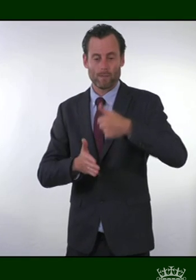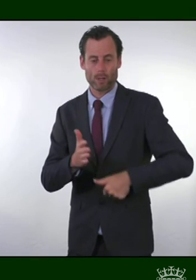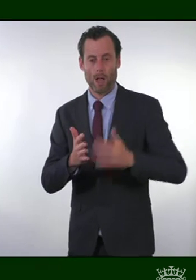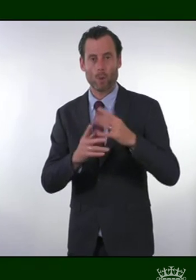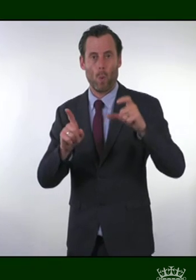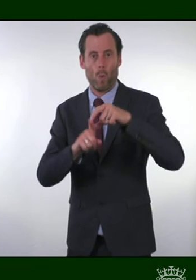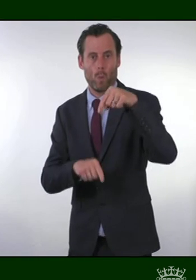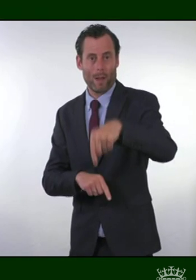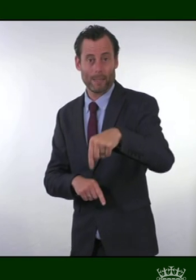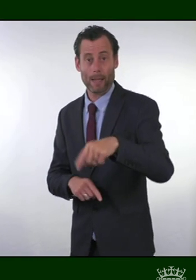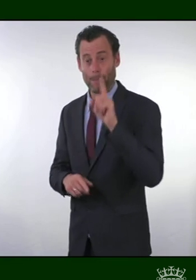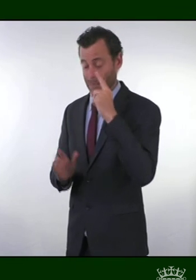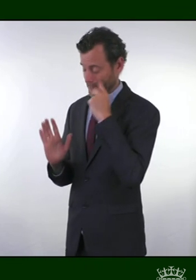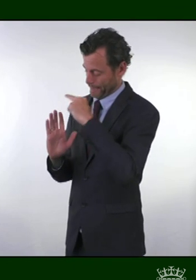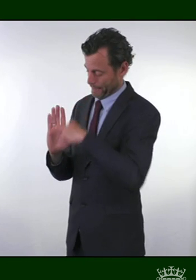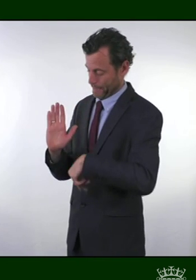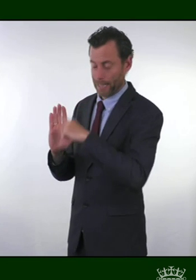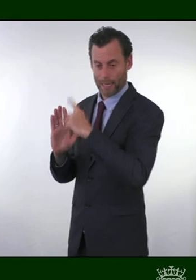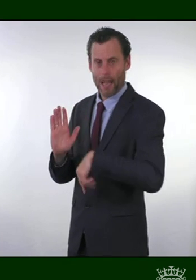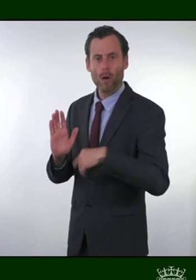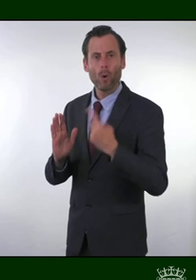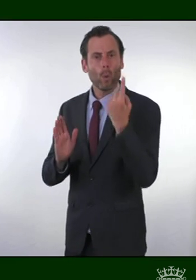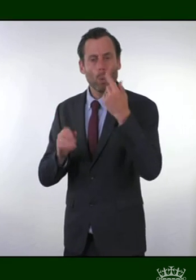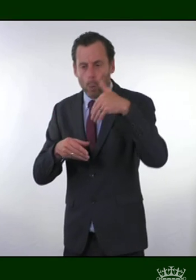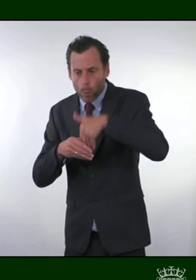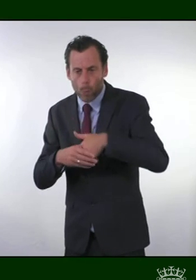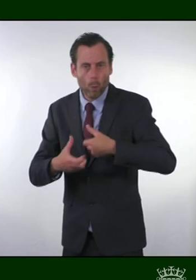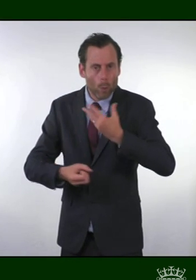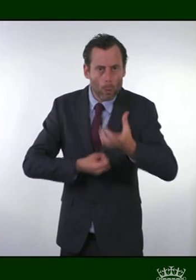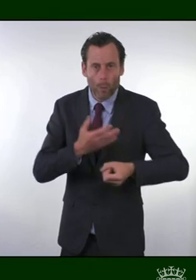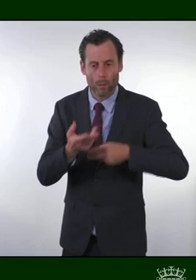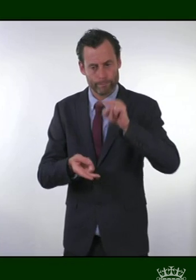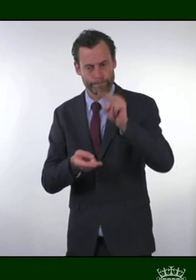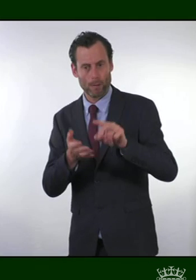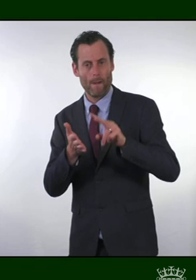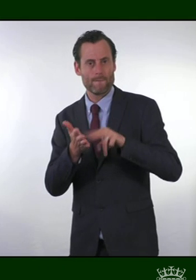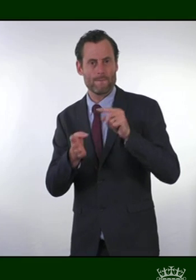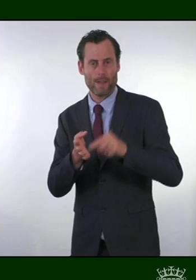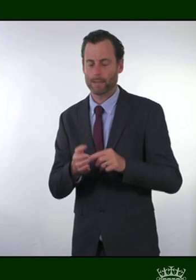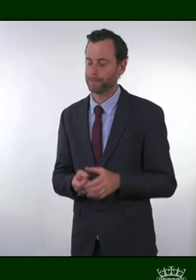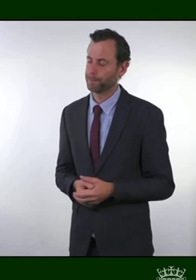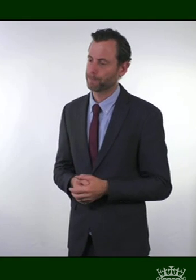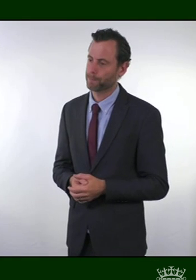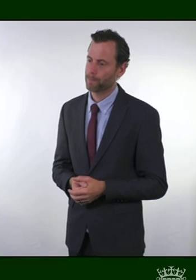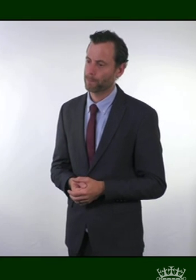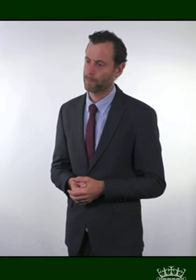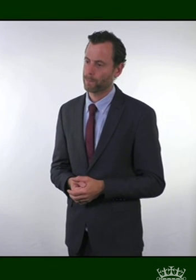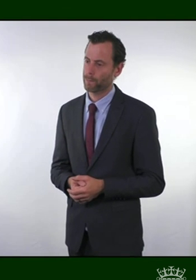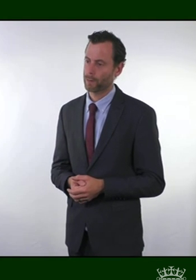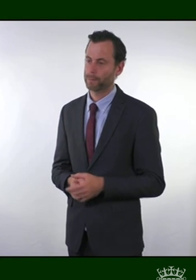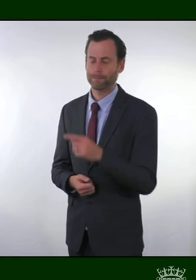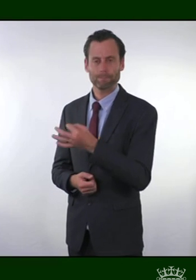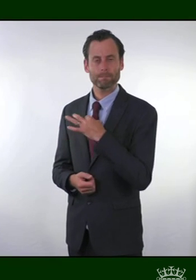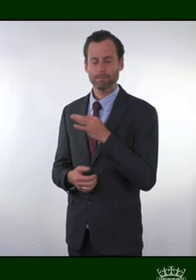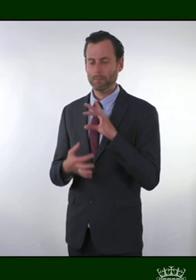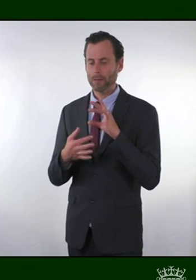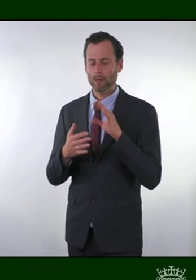That paragraph has the full range covered in our existing legislation.